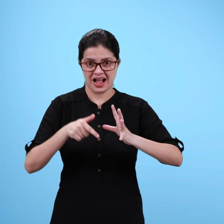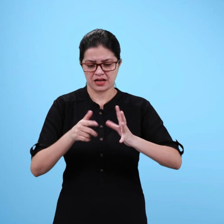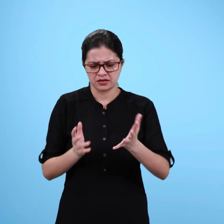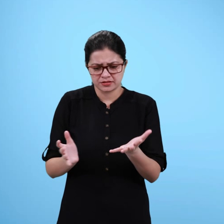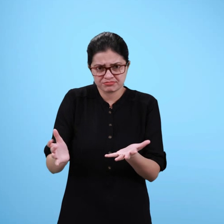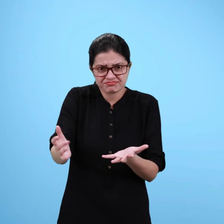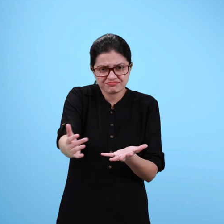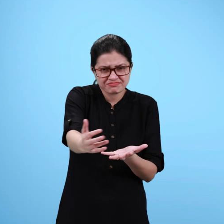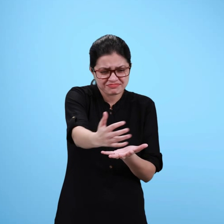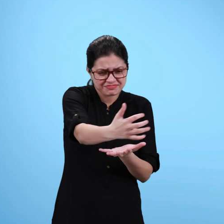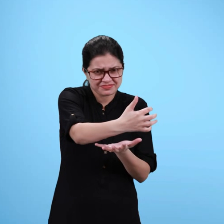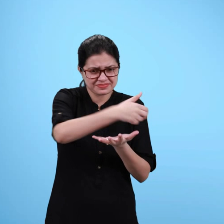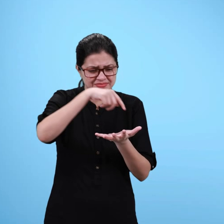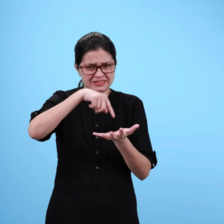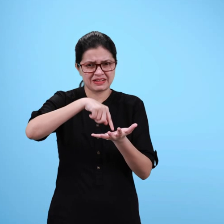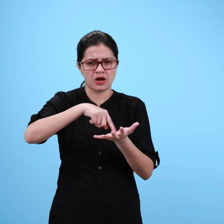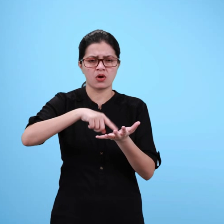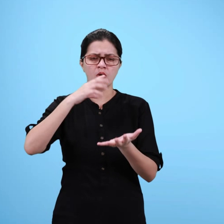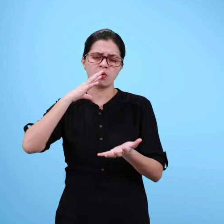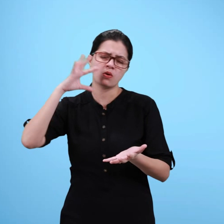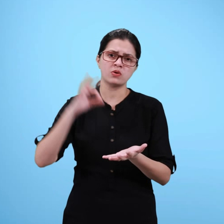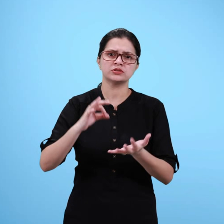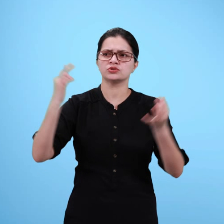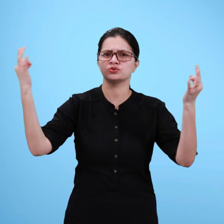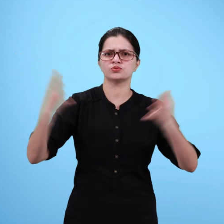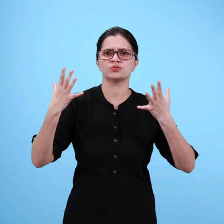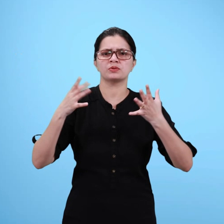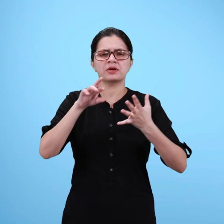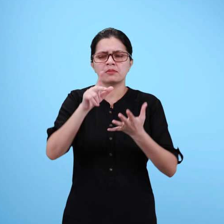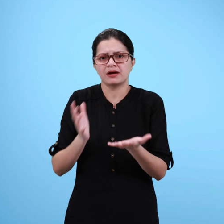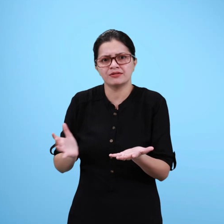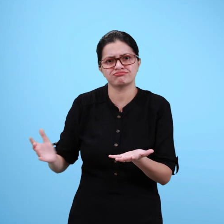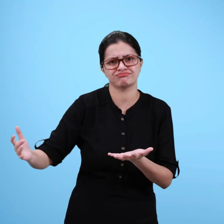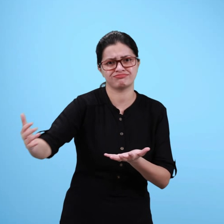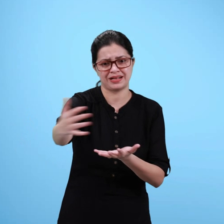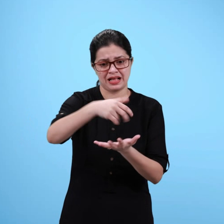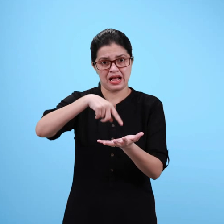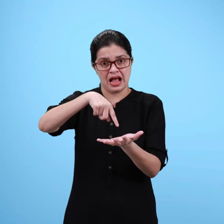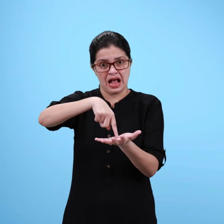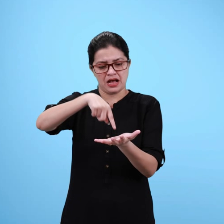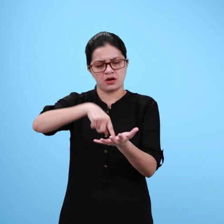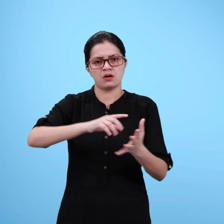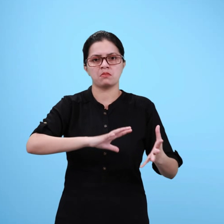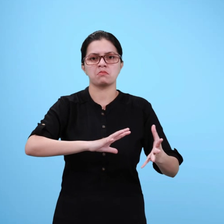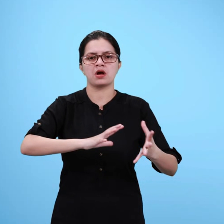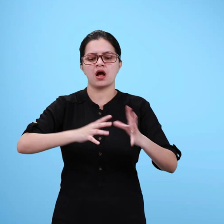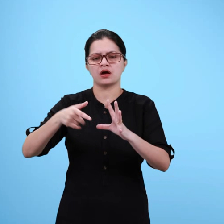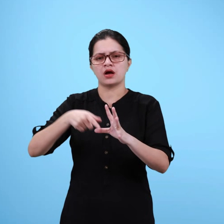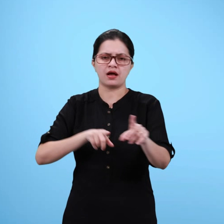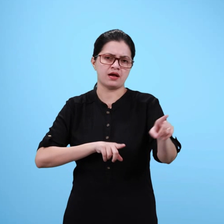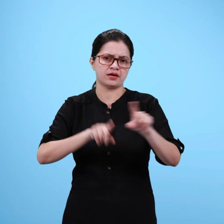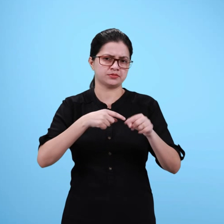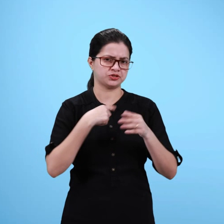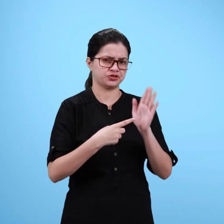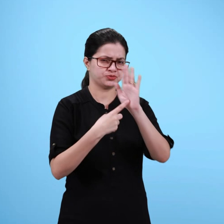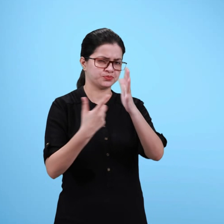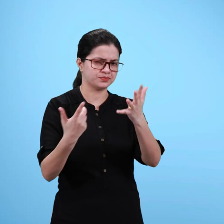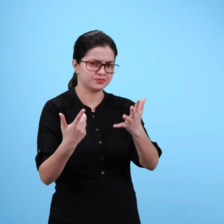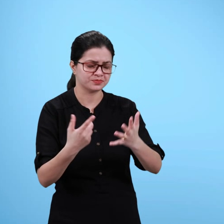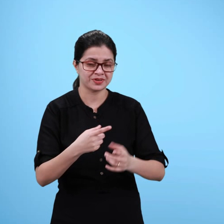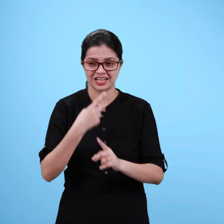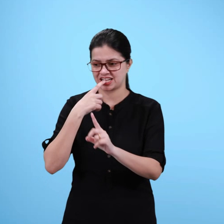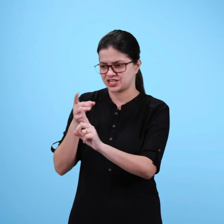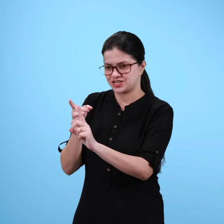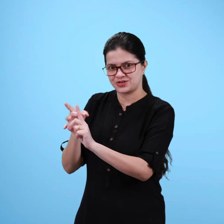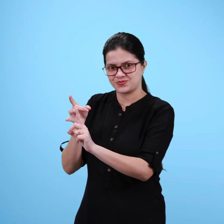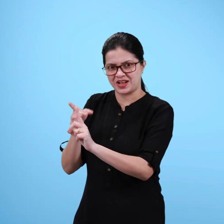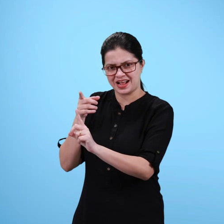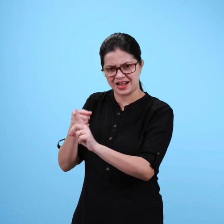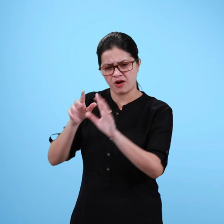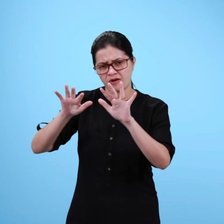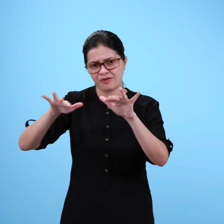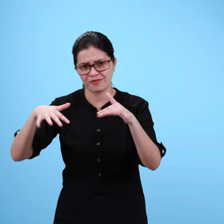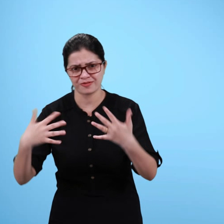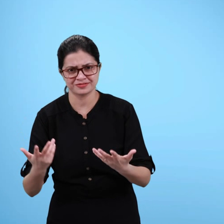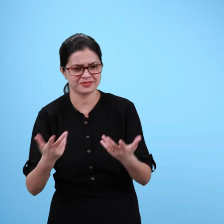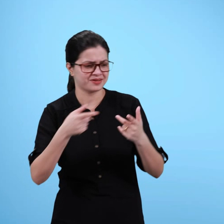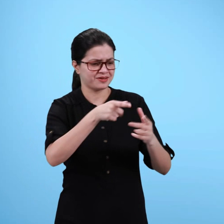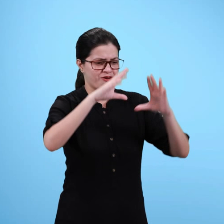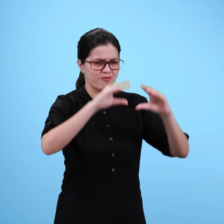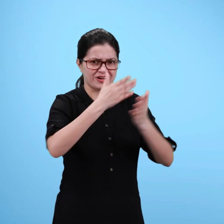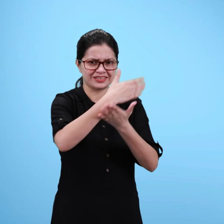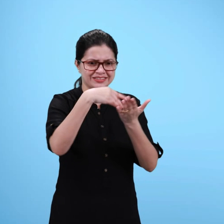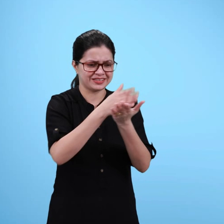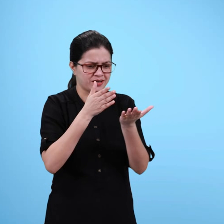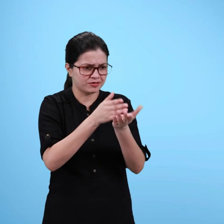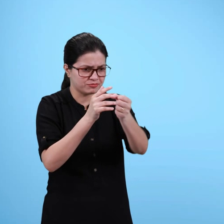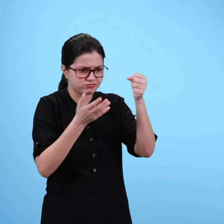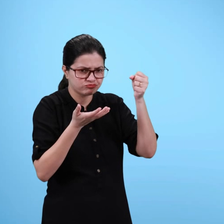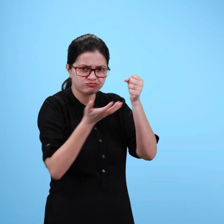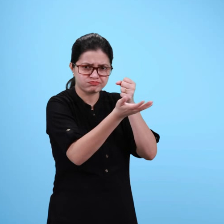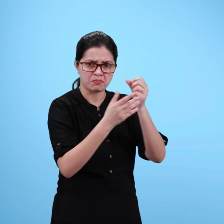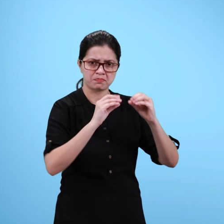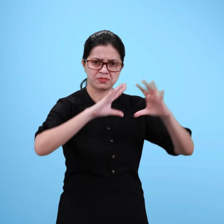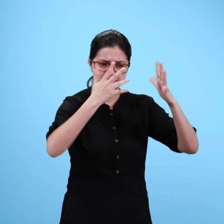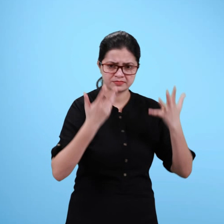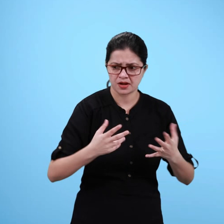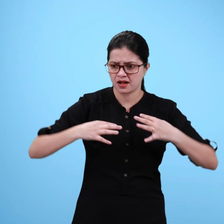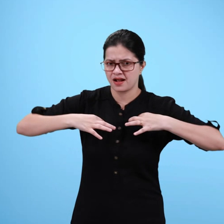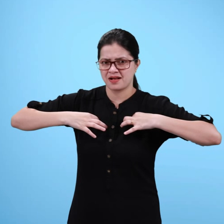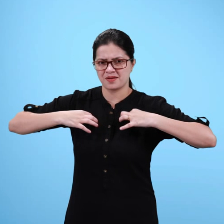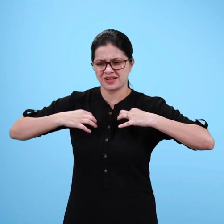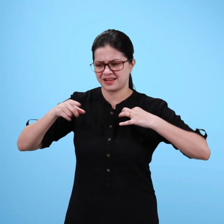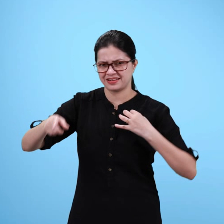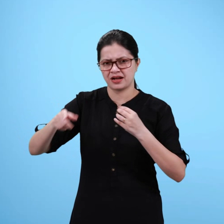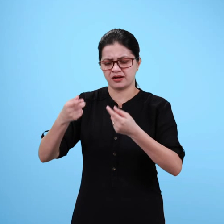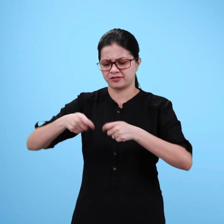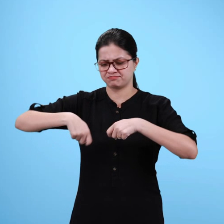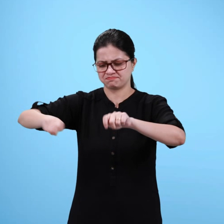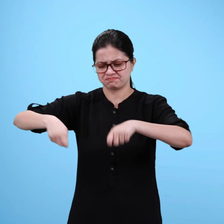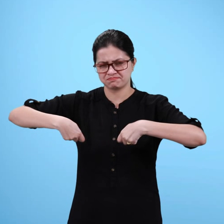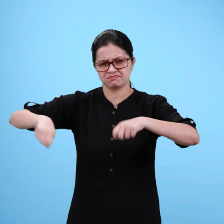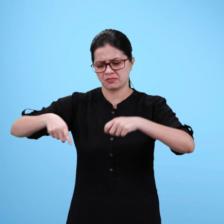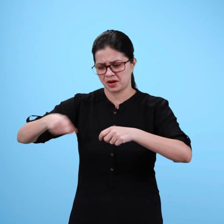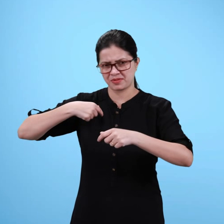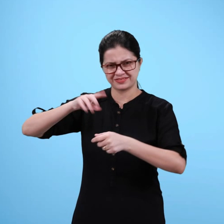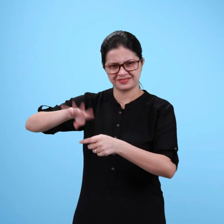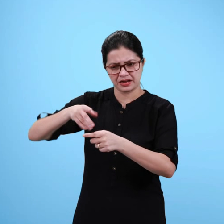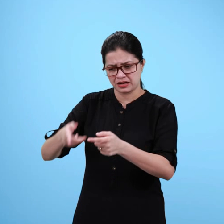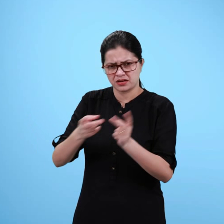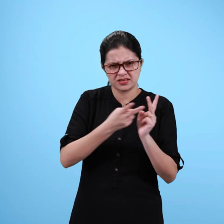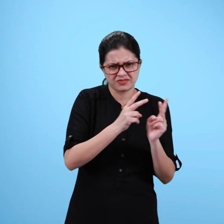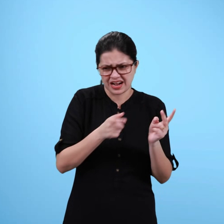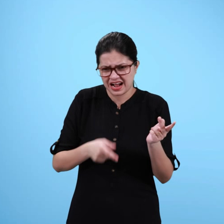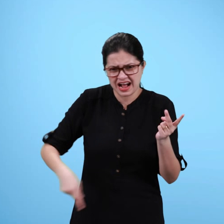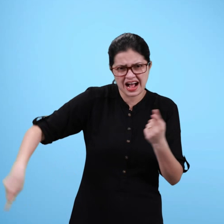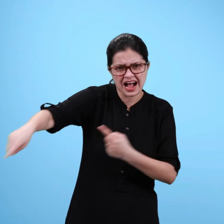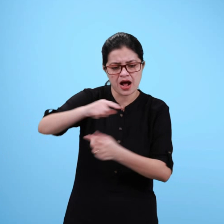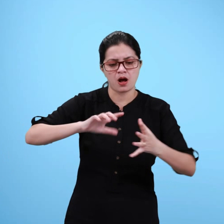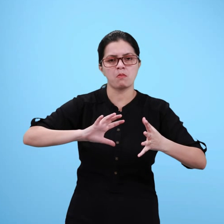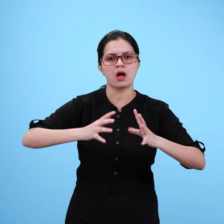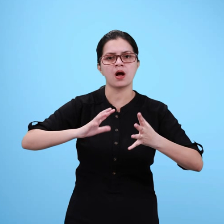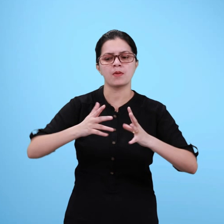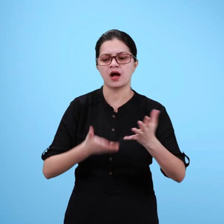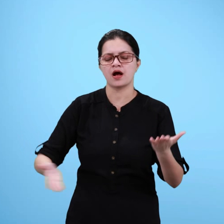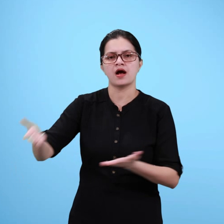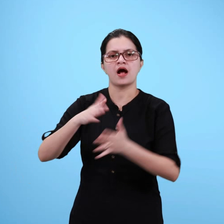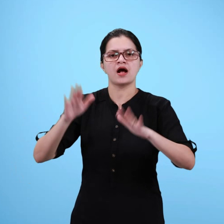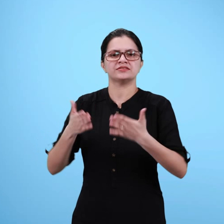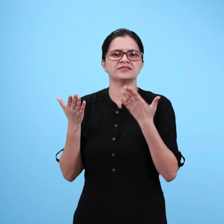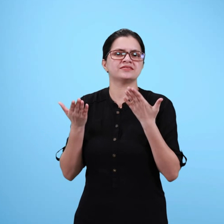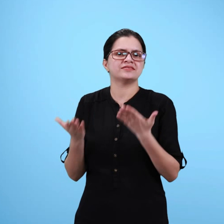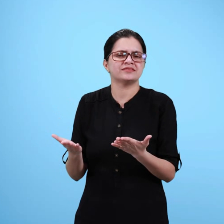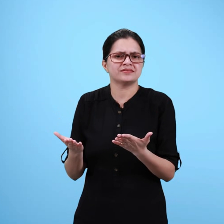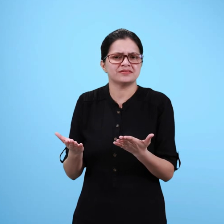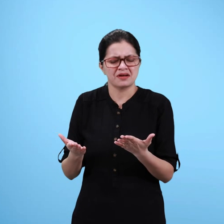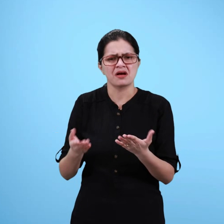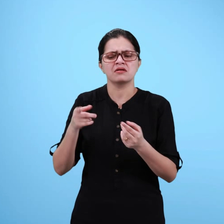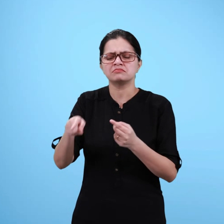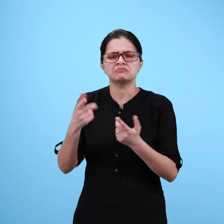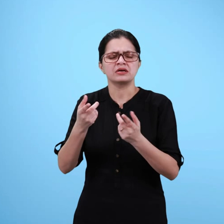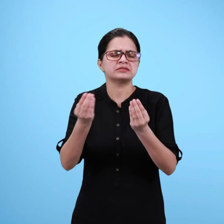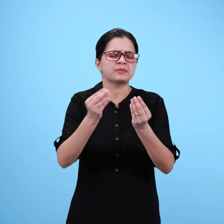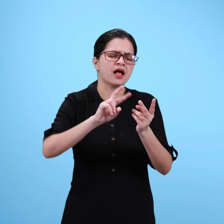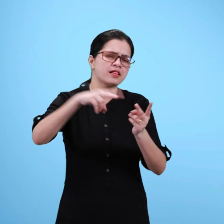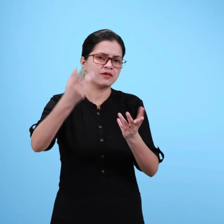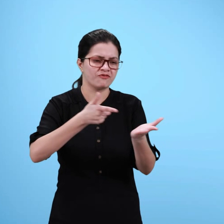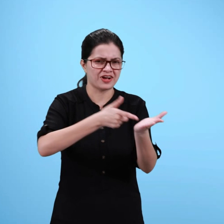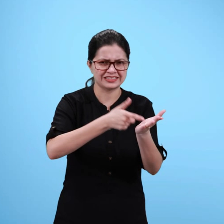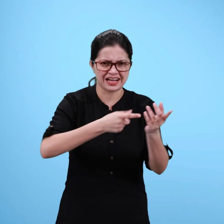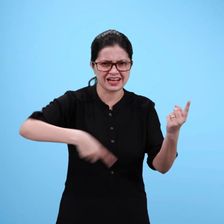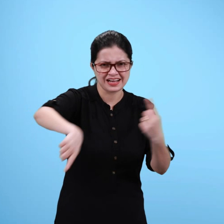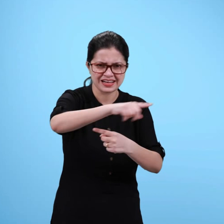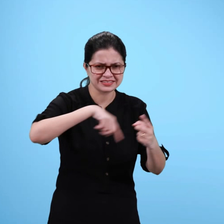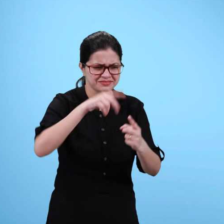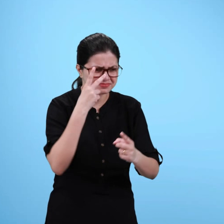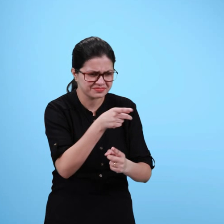natural resources. Manufacturing of steel, baking of bread and weaving of cloth are examples of secondary activities. Secondary activities